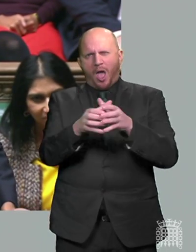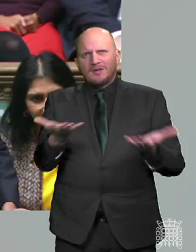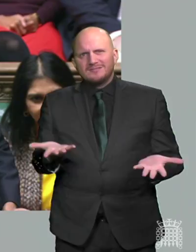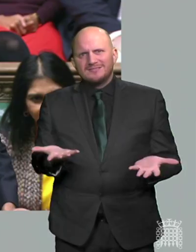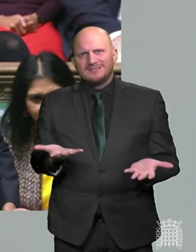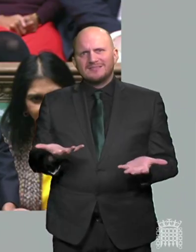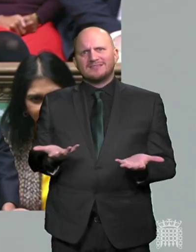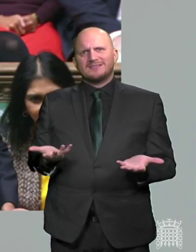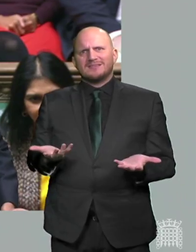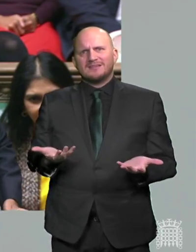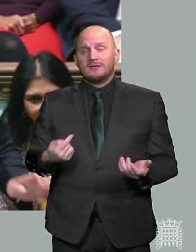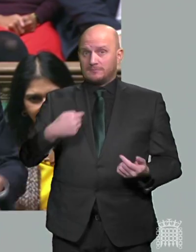For working people in this country